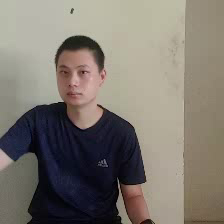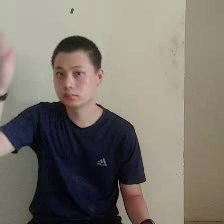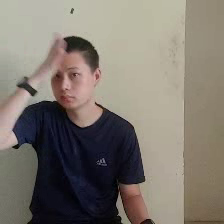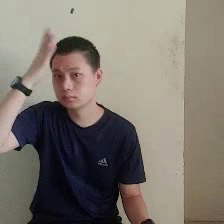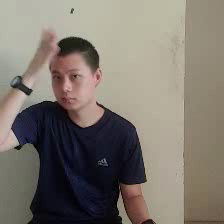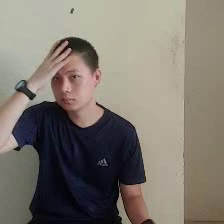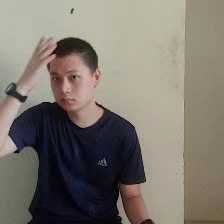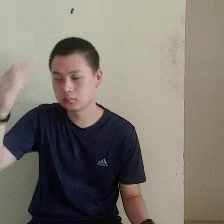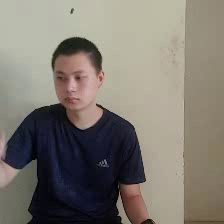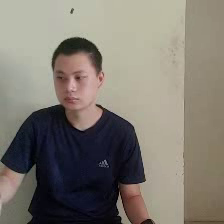Biết